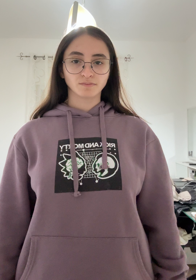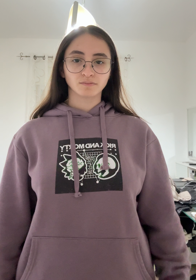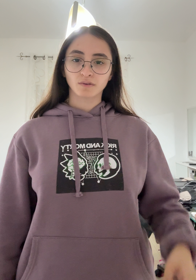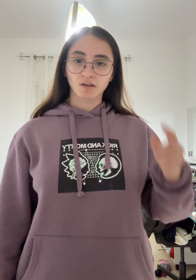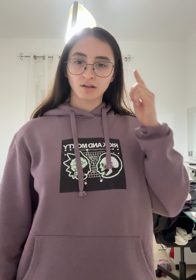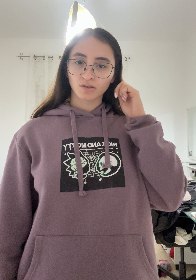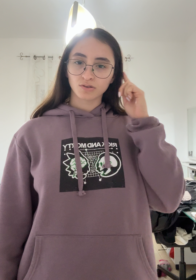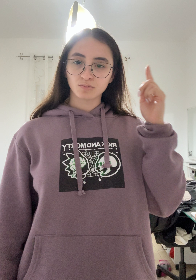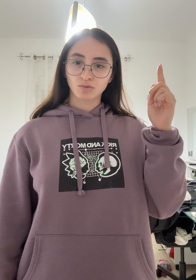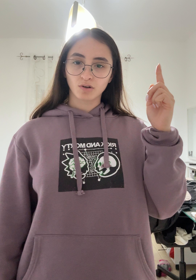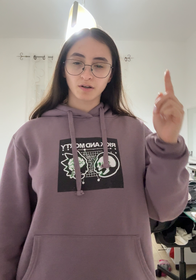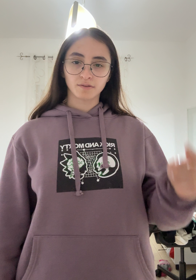לשמוע